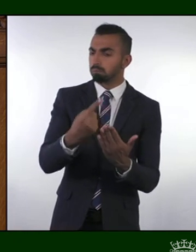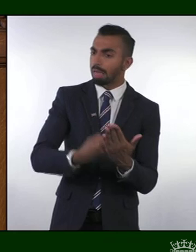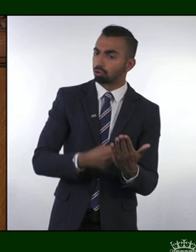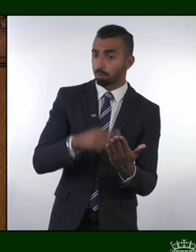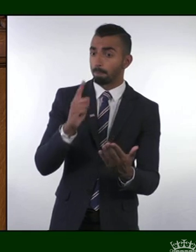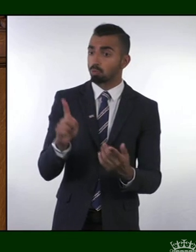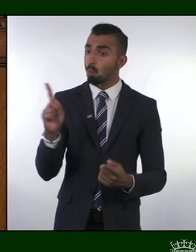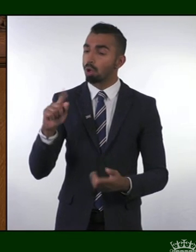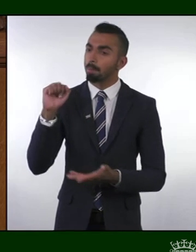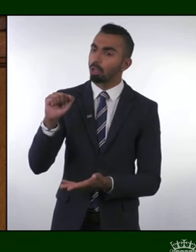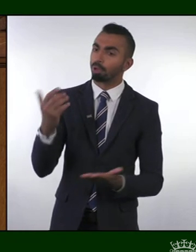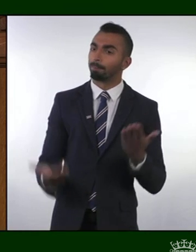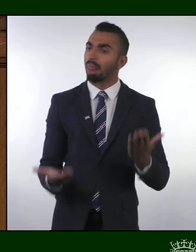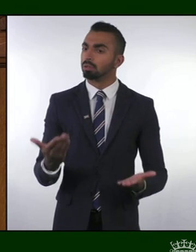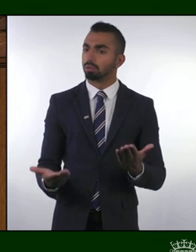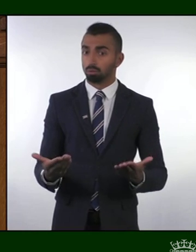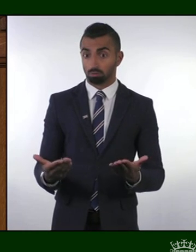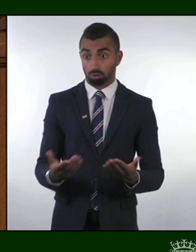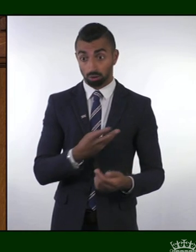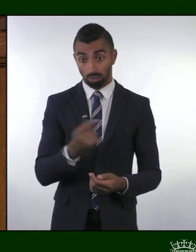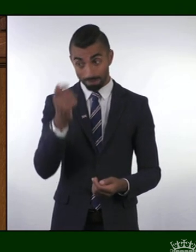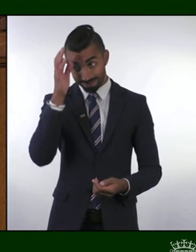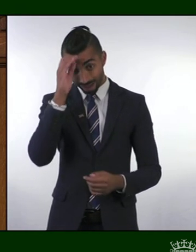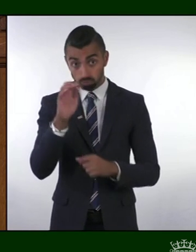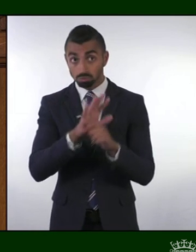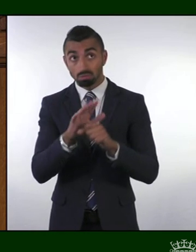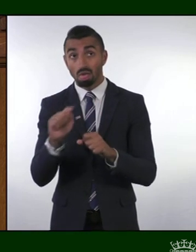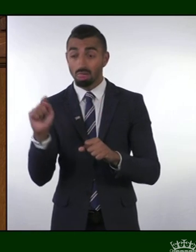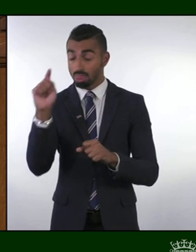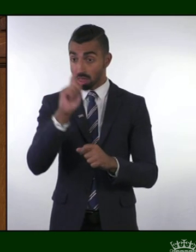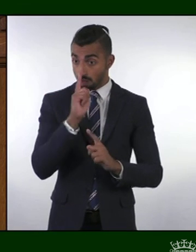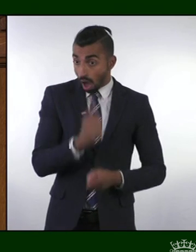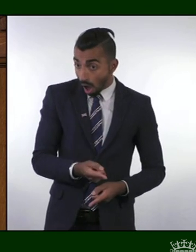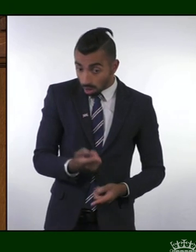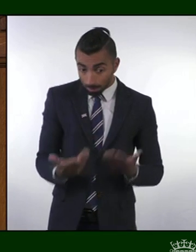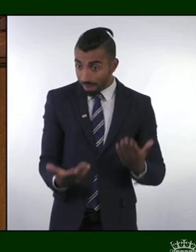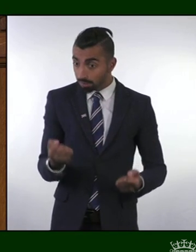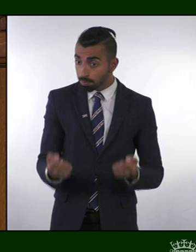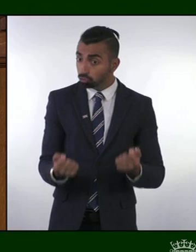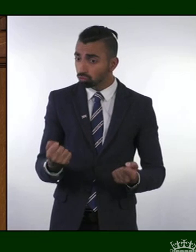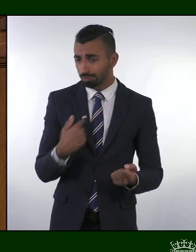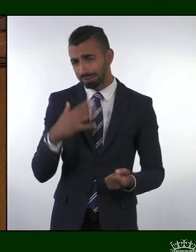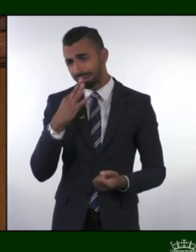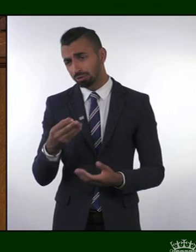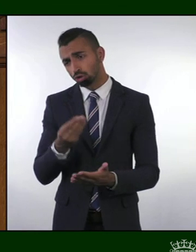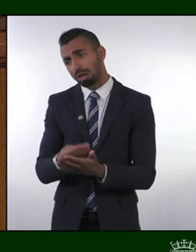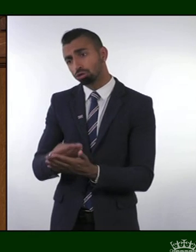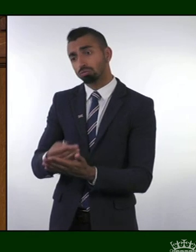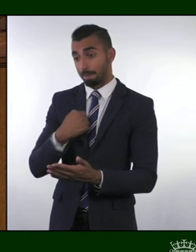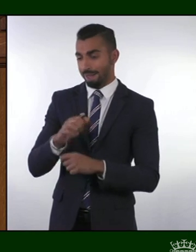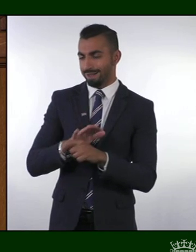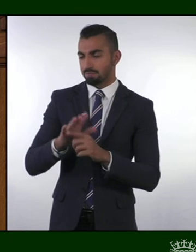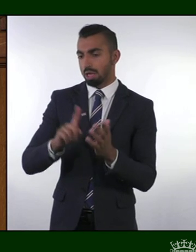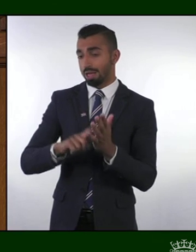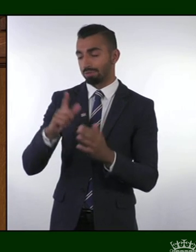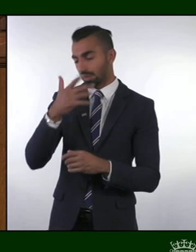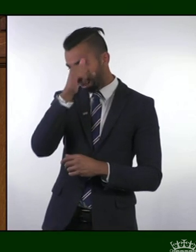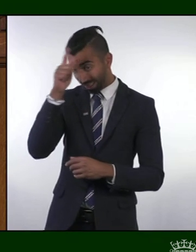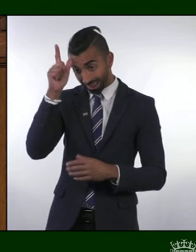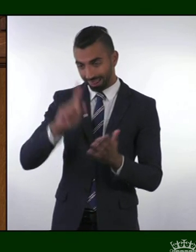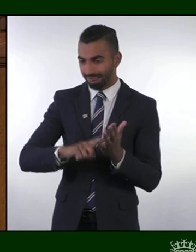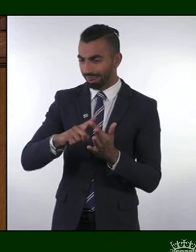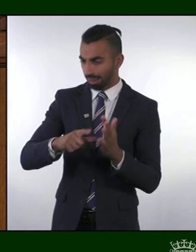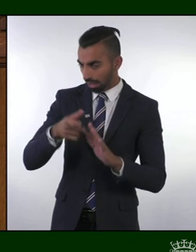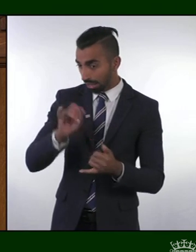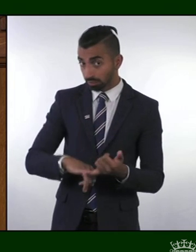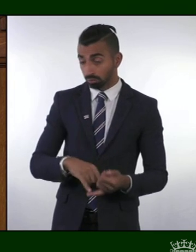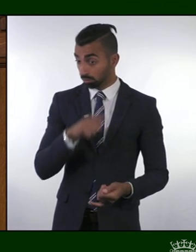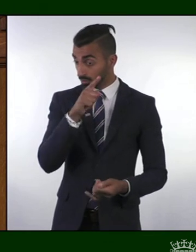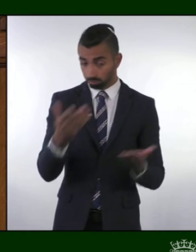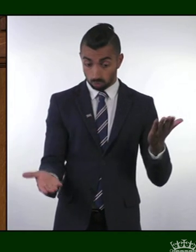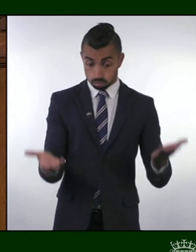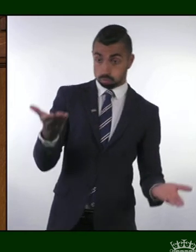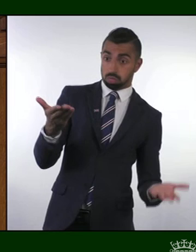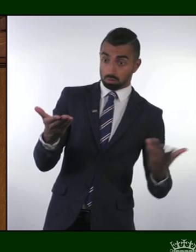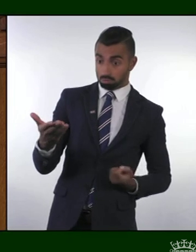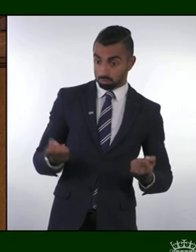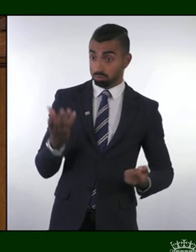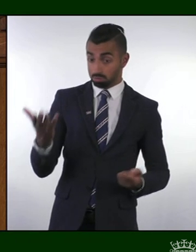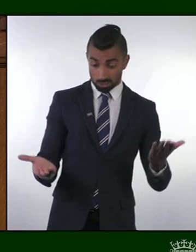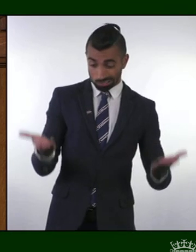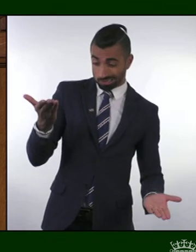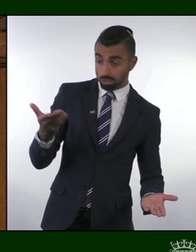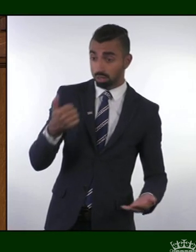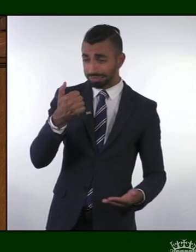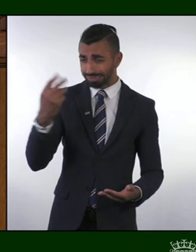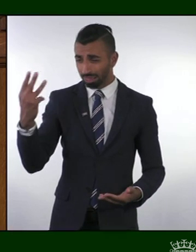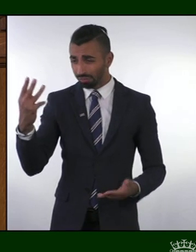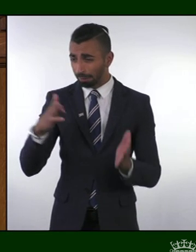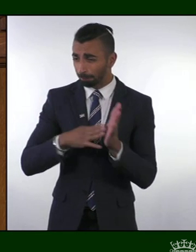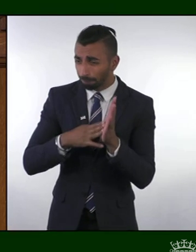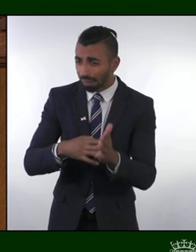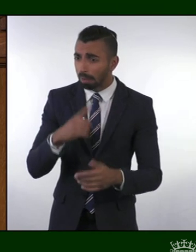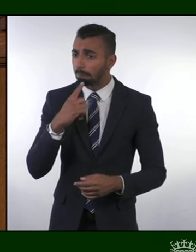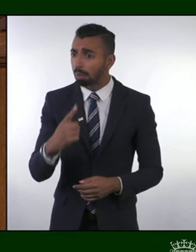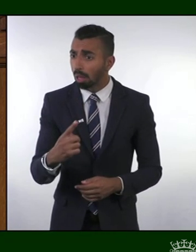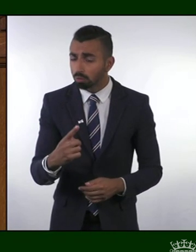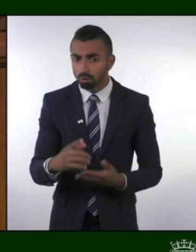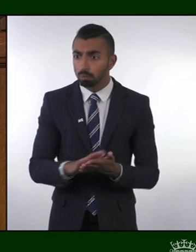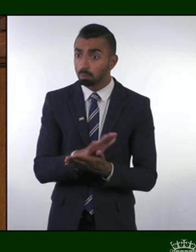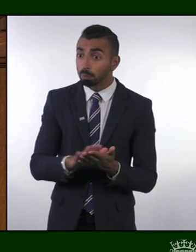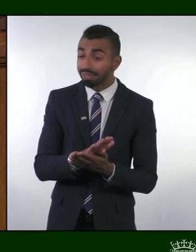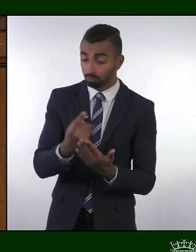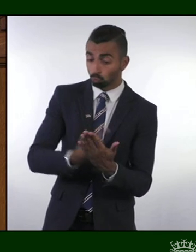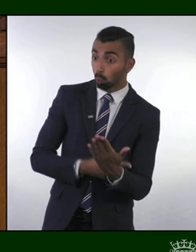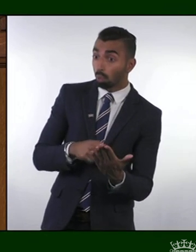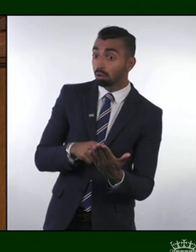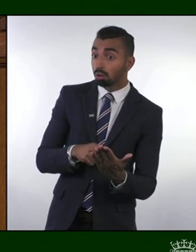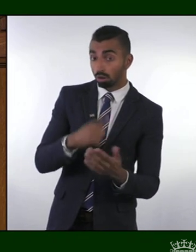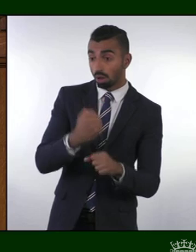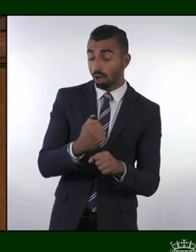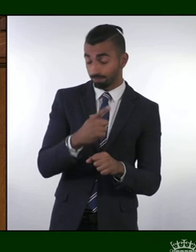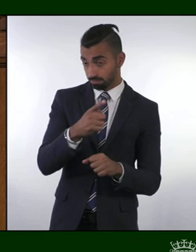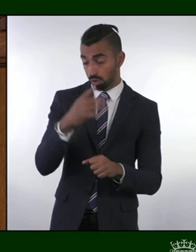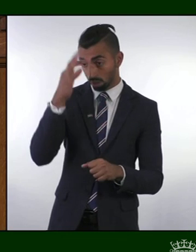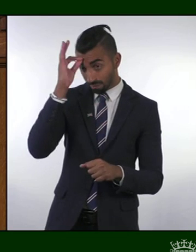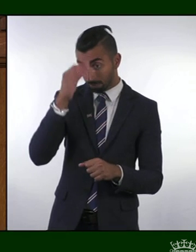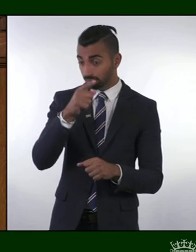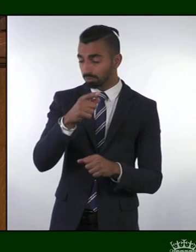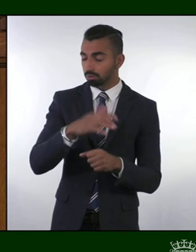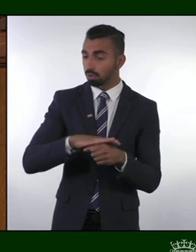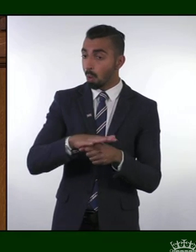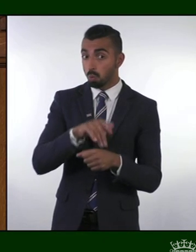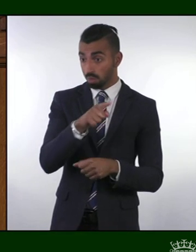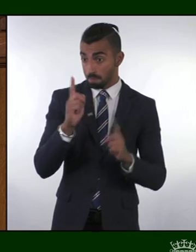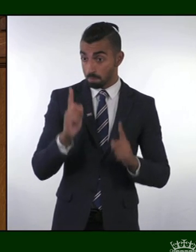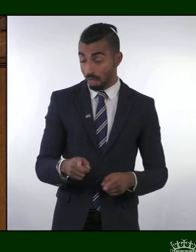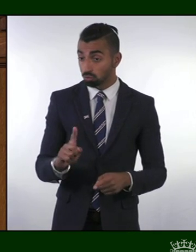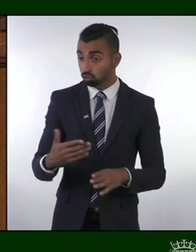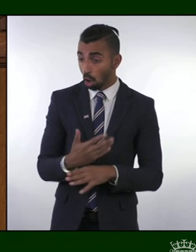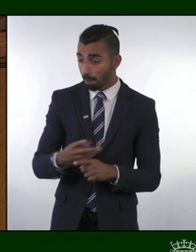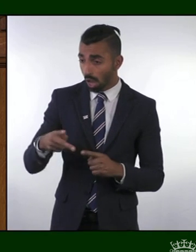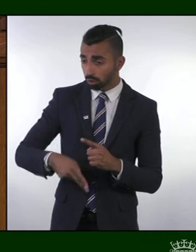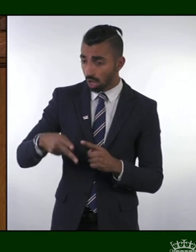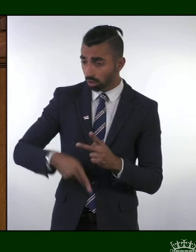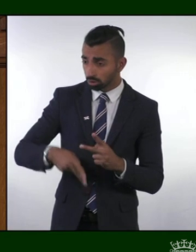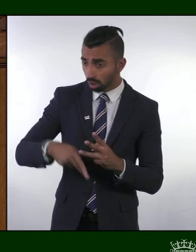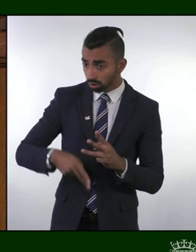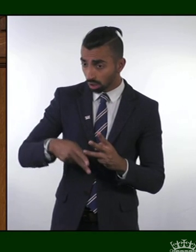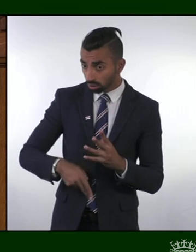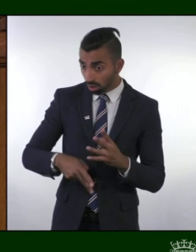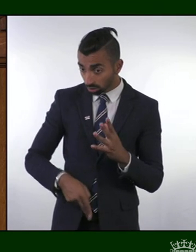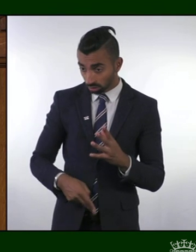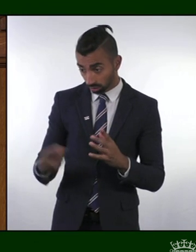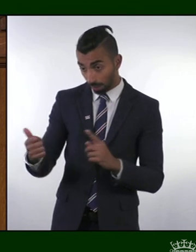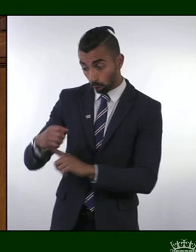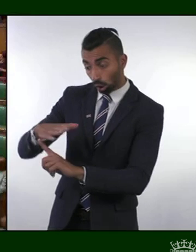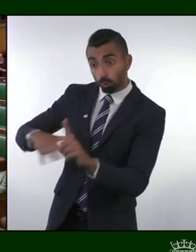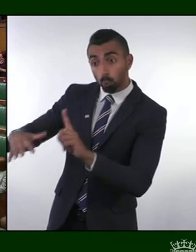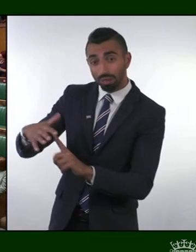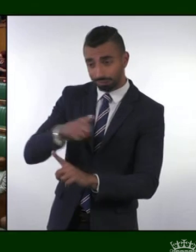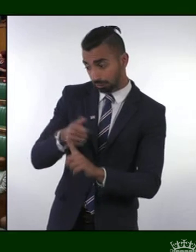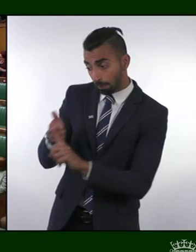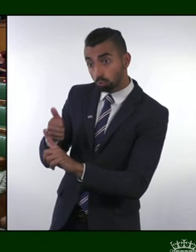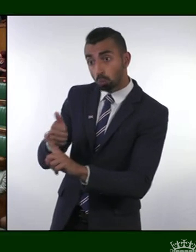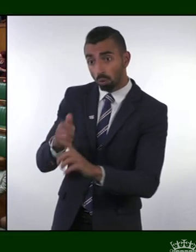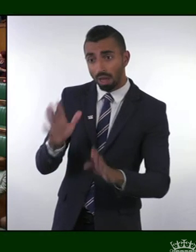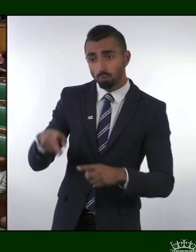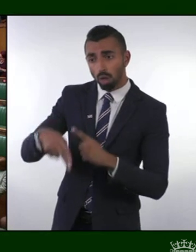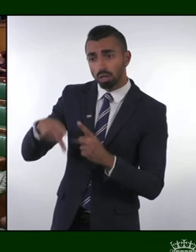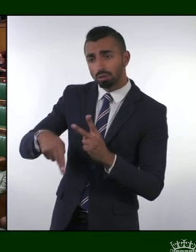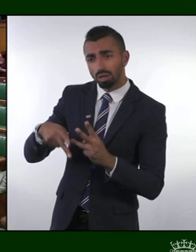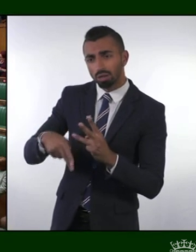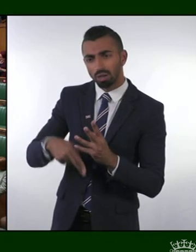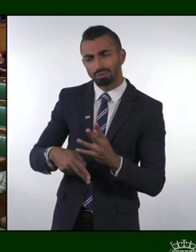I urge the Chancellor to look again at what the Treasury can do to help fill the remaining gap, which in the case of Leeds is £63 million, because without further assistance the council will, by law, have to start cutting jobs, and those could include non-statutory services that have been so important in providing support to communities affected by covid.